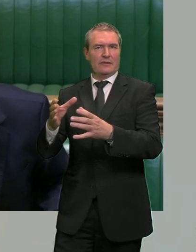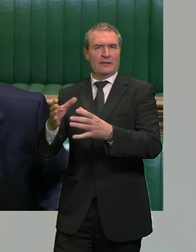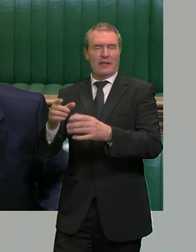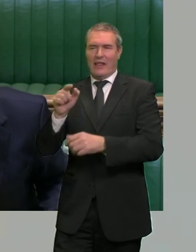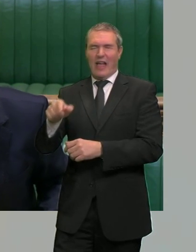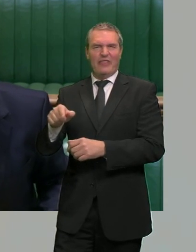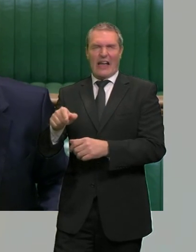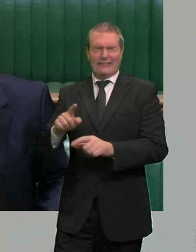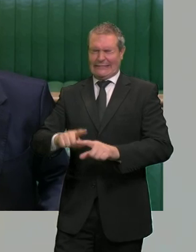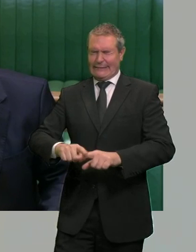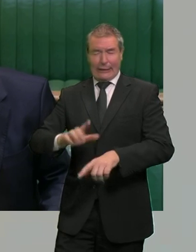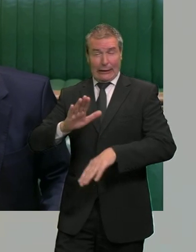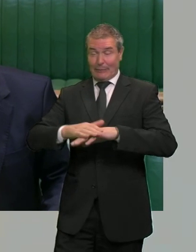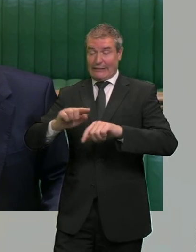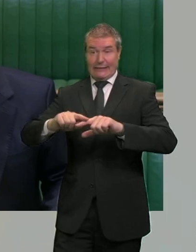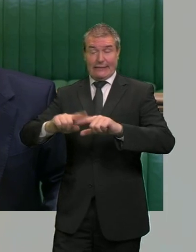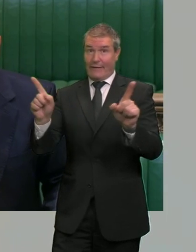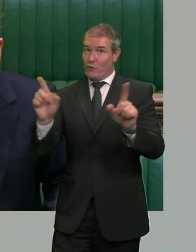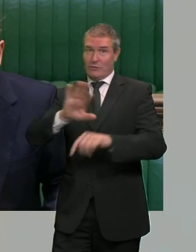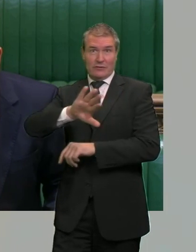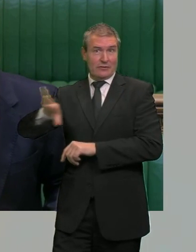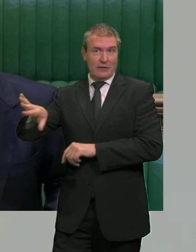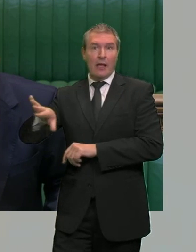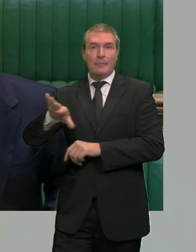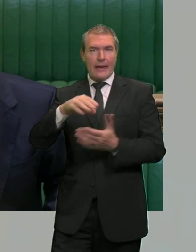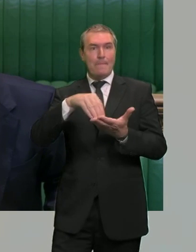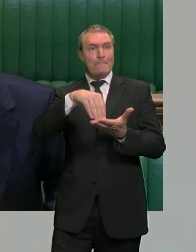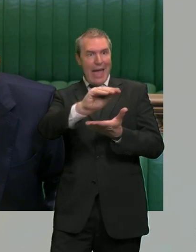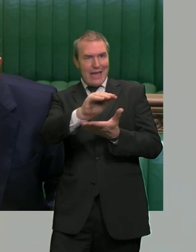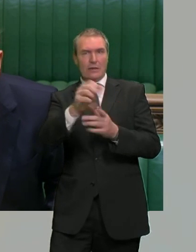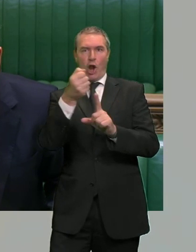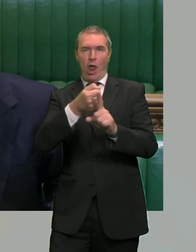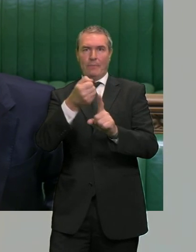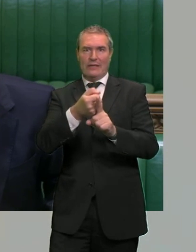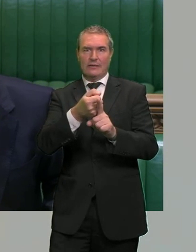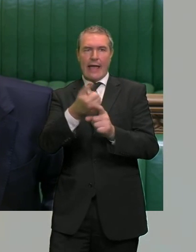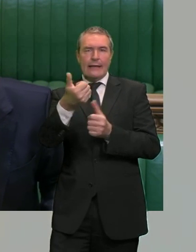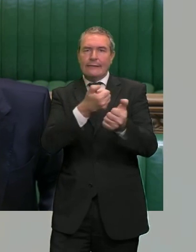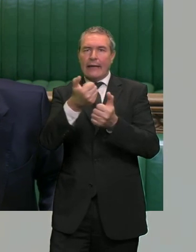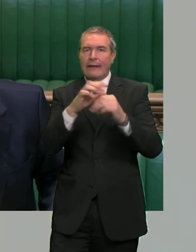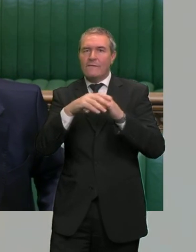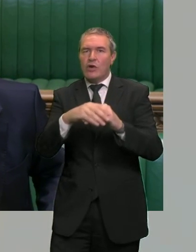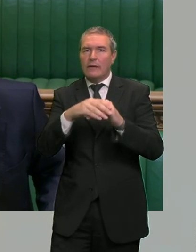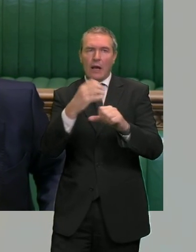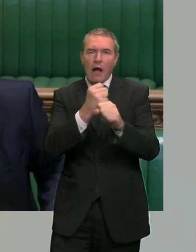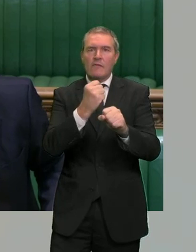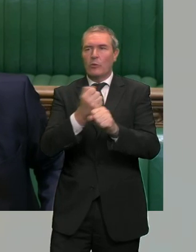That is a million miles away from being a paid lobbyist texting friends in Government.